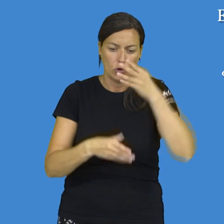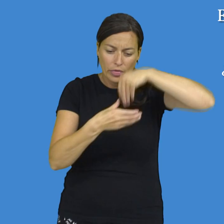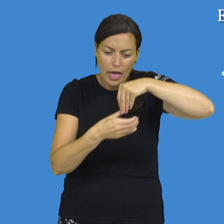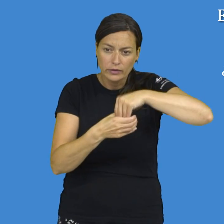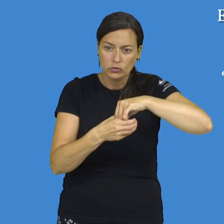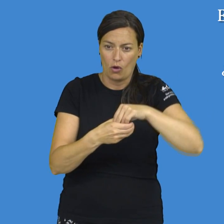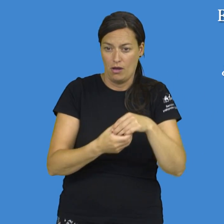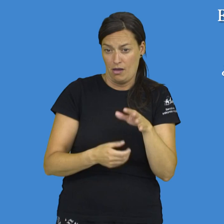dentro